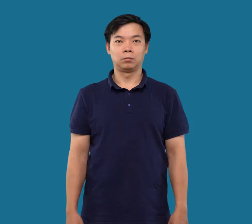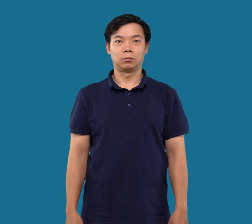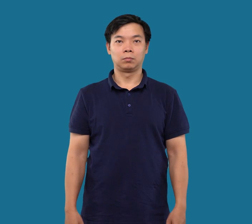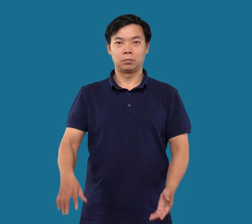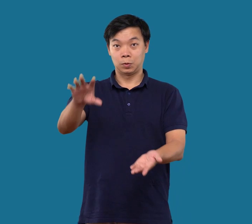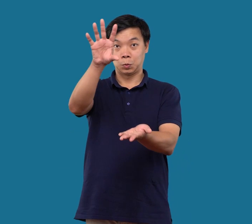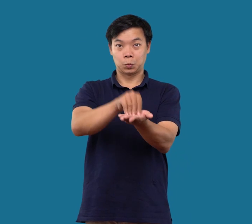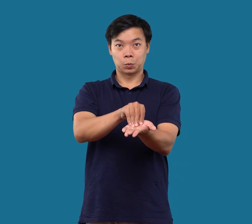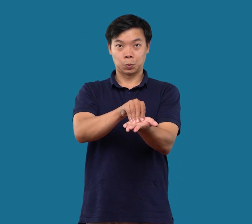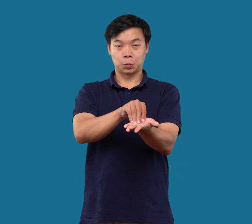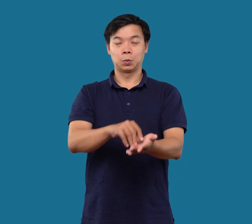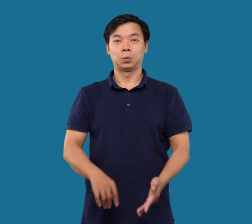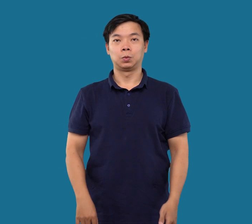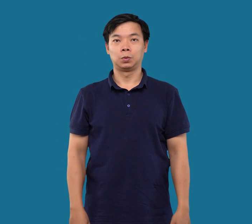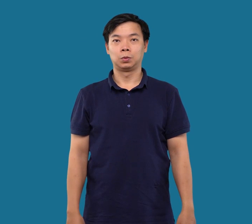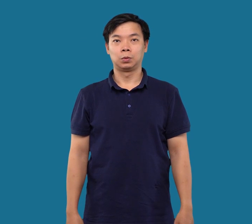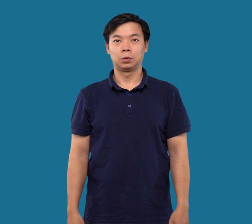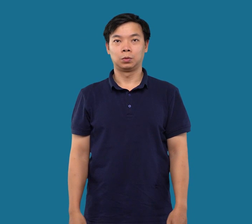lưu